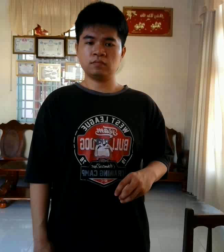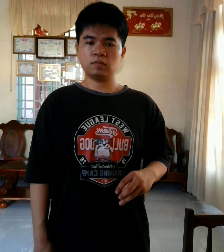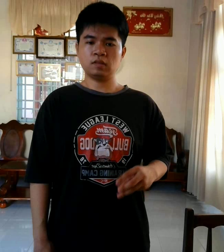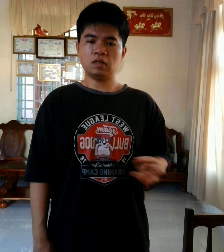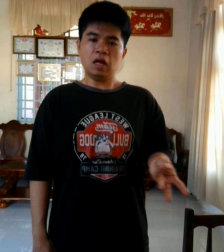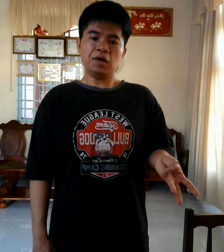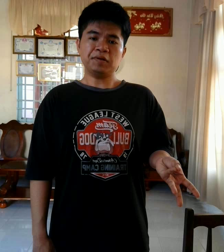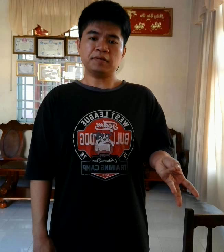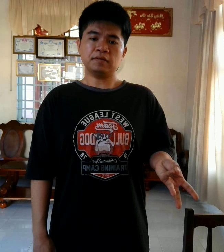it